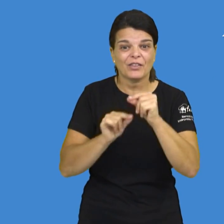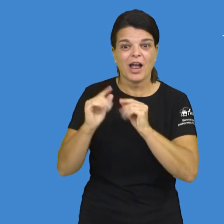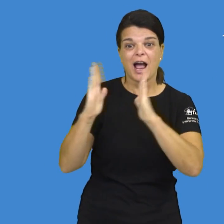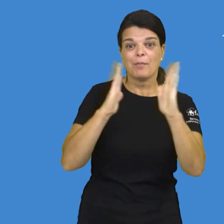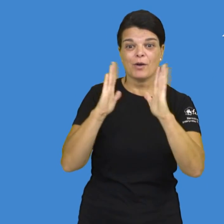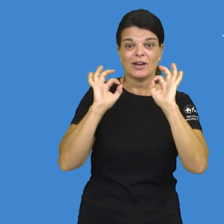época